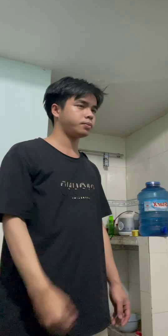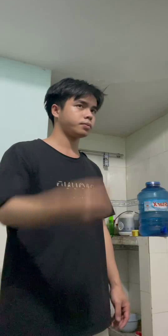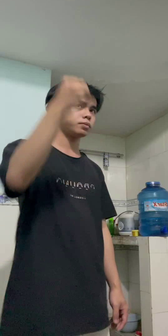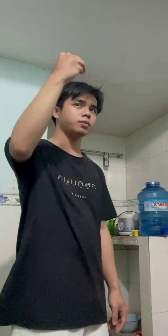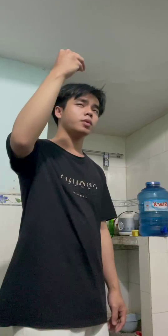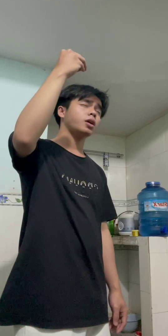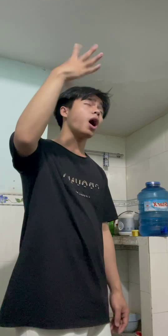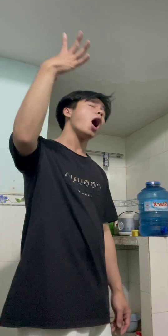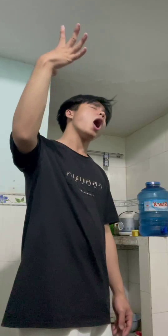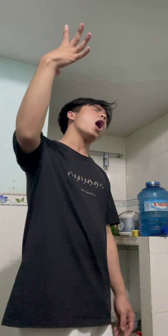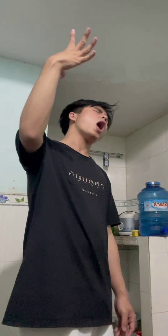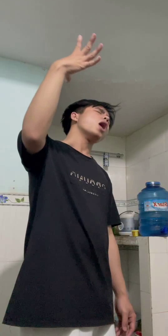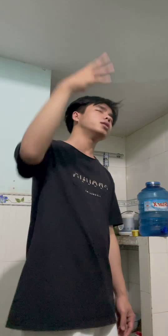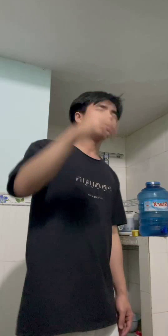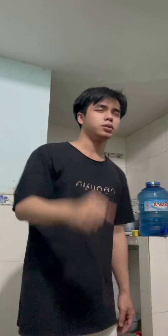troi nang